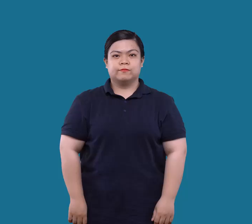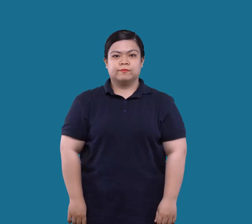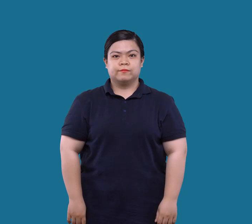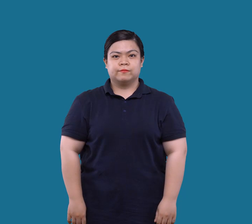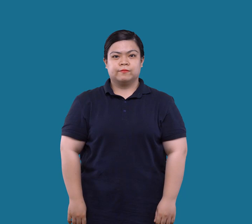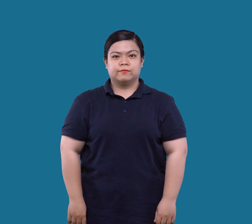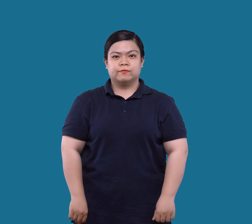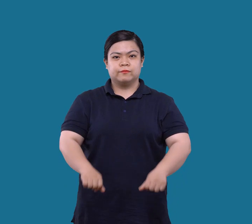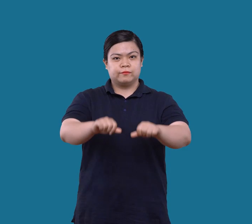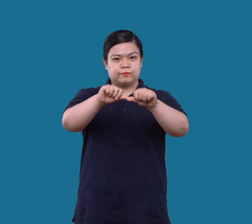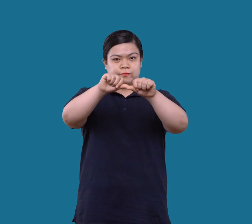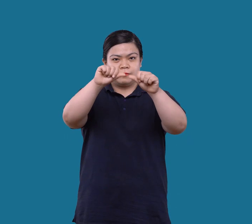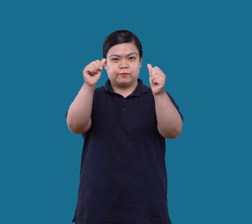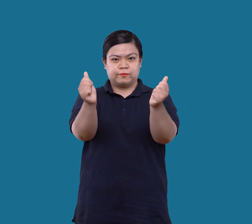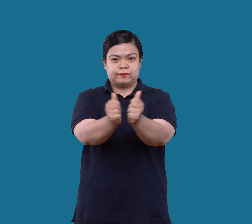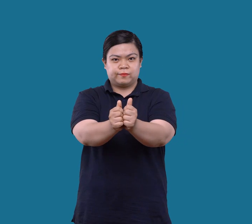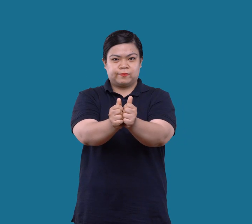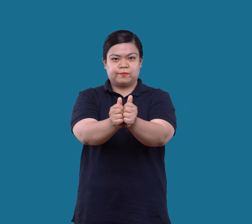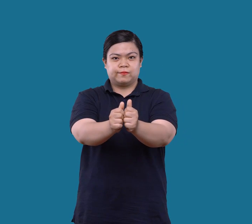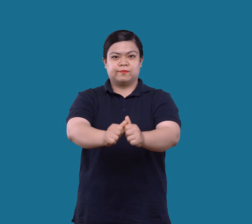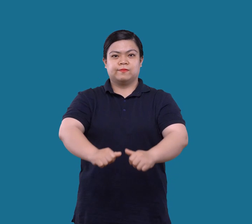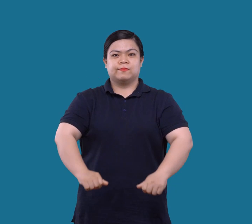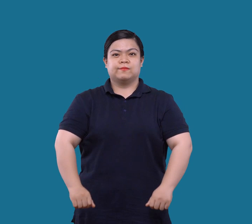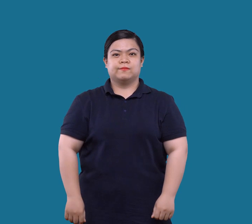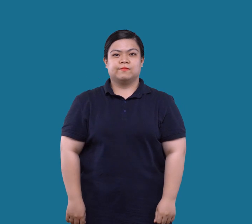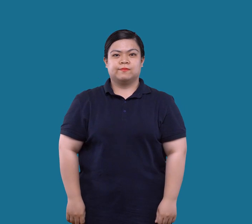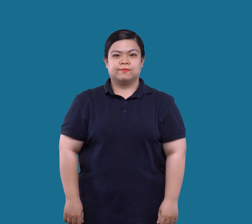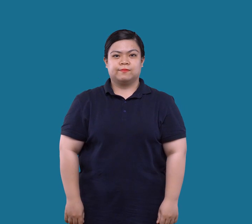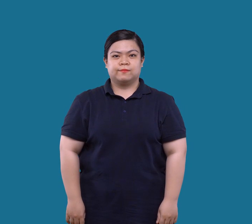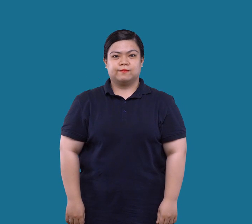tổng (số)